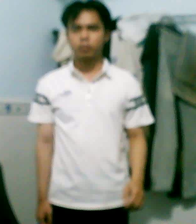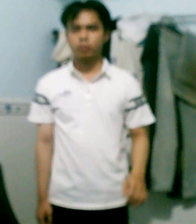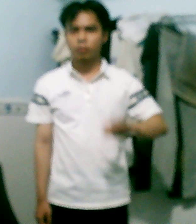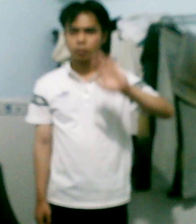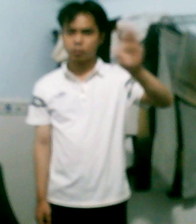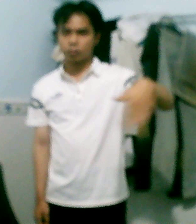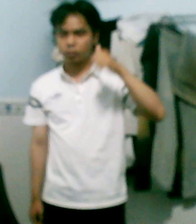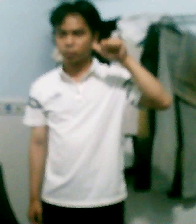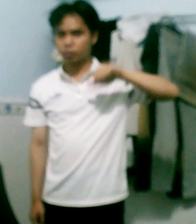thay co